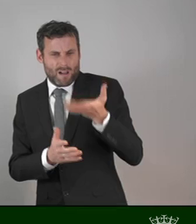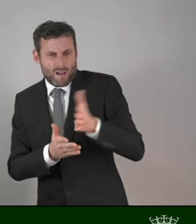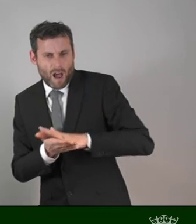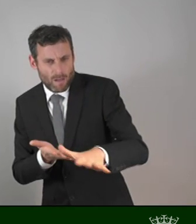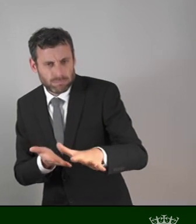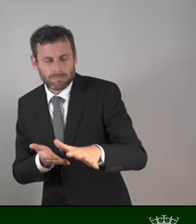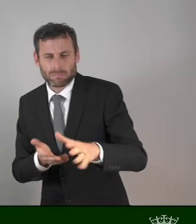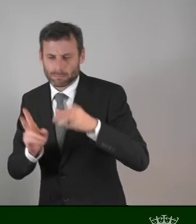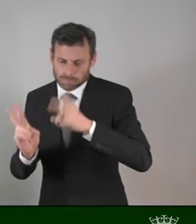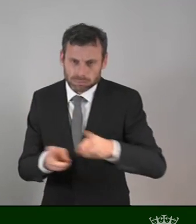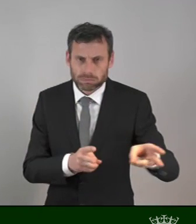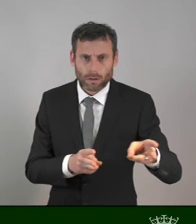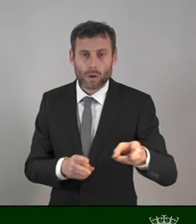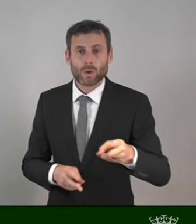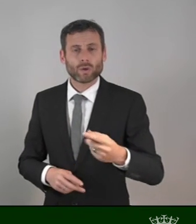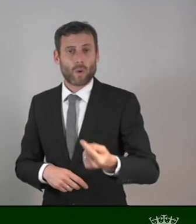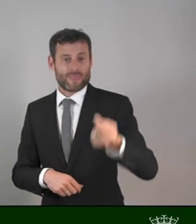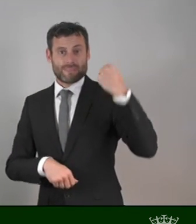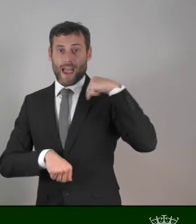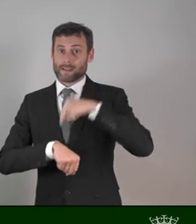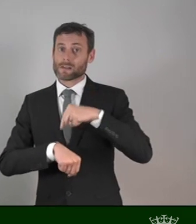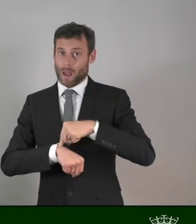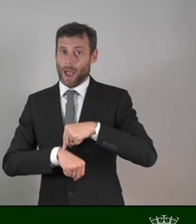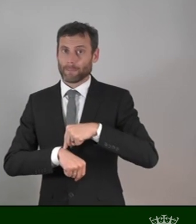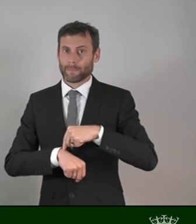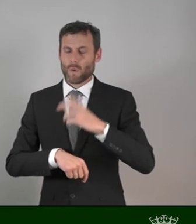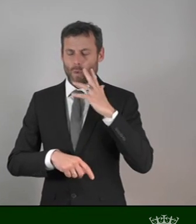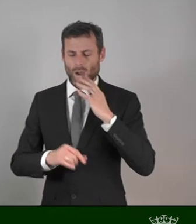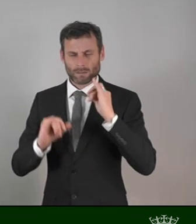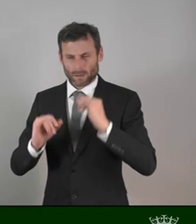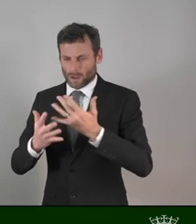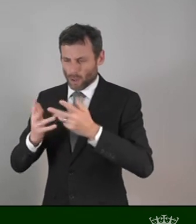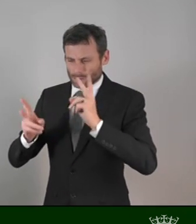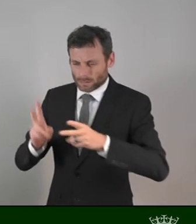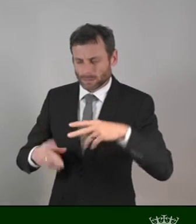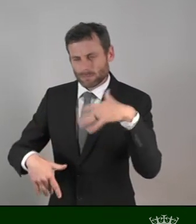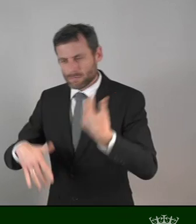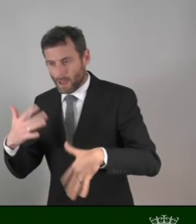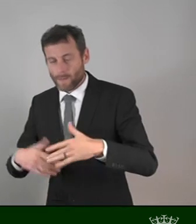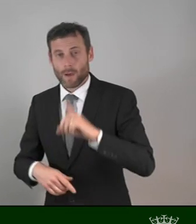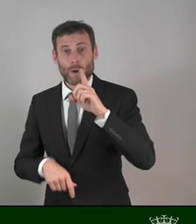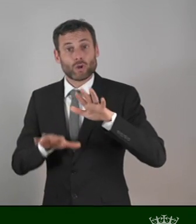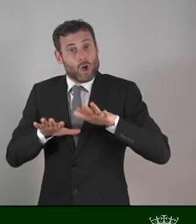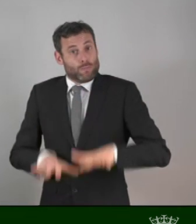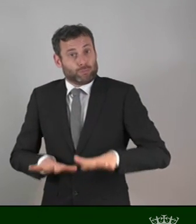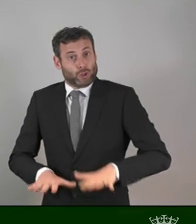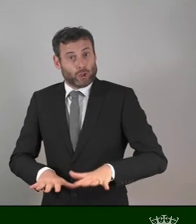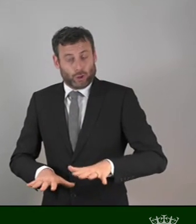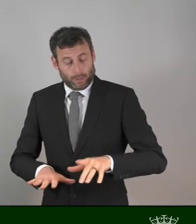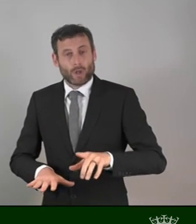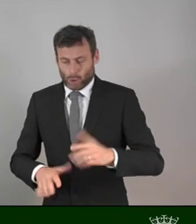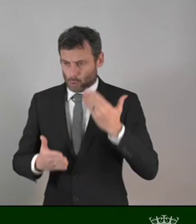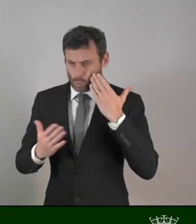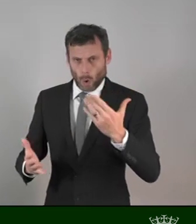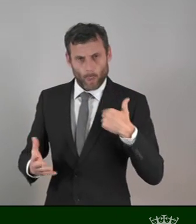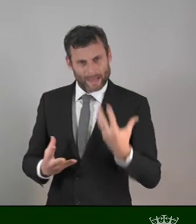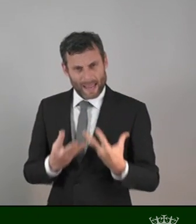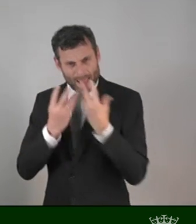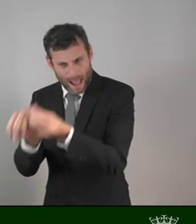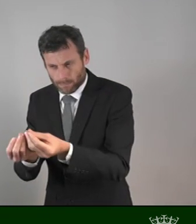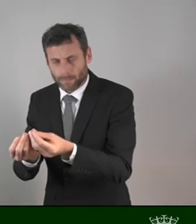During that dark time, Britain stood out as a beacon of hope, and 10,000 Jewish children came here with the Kindertransport.